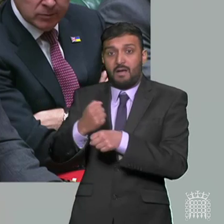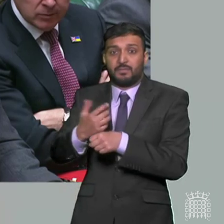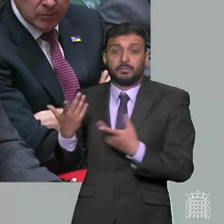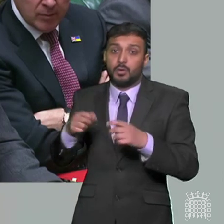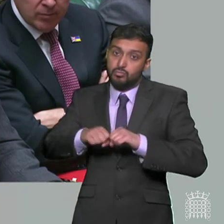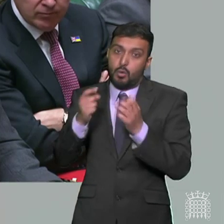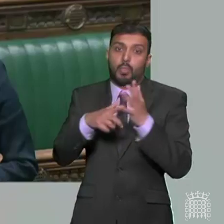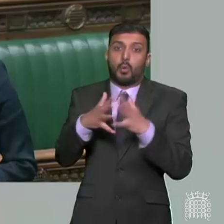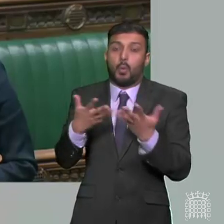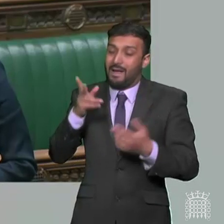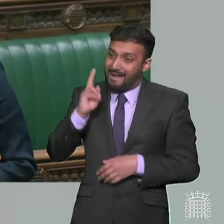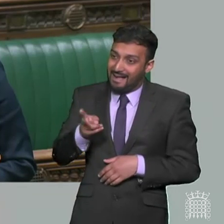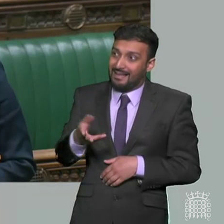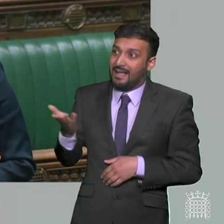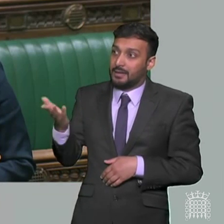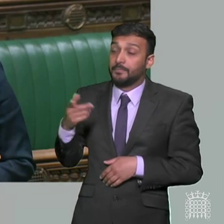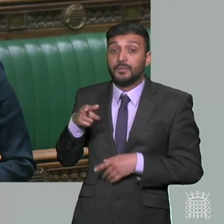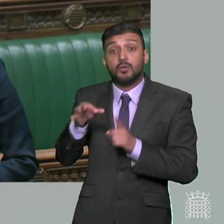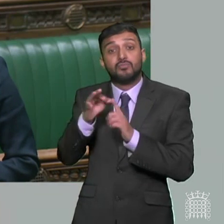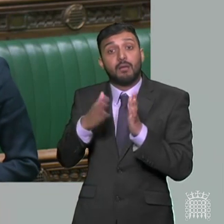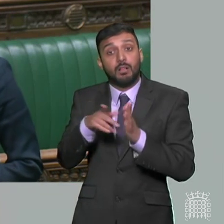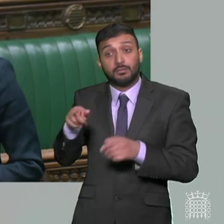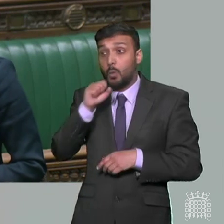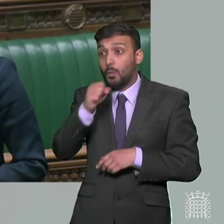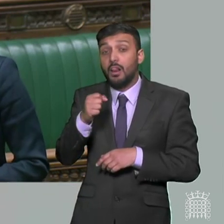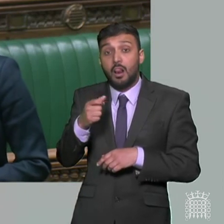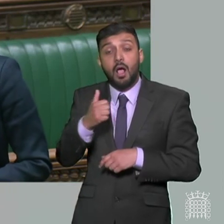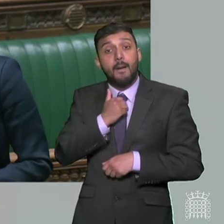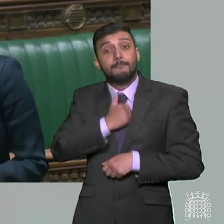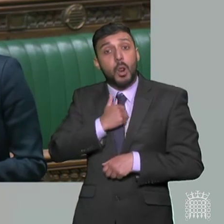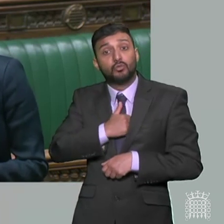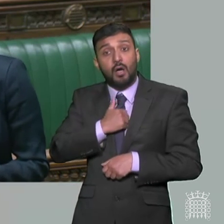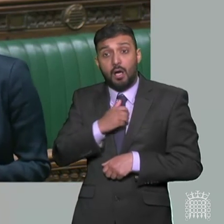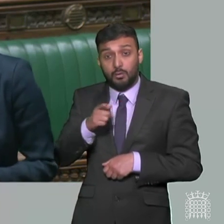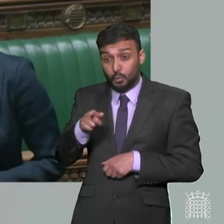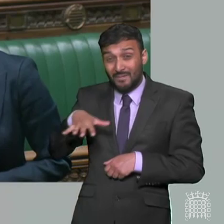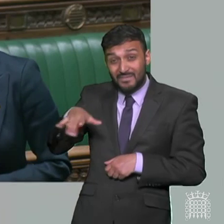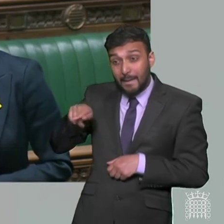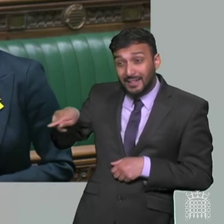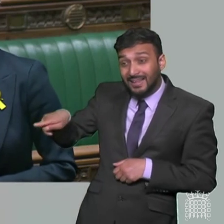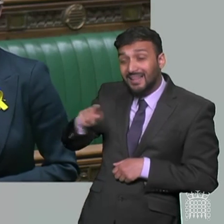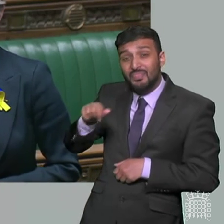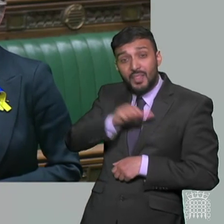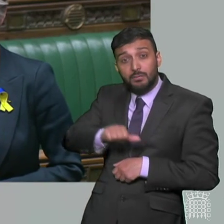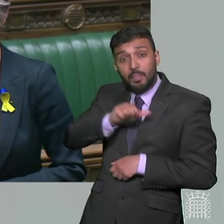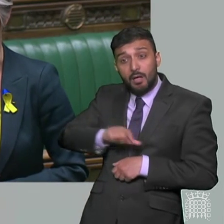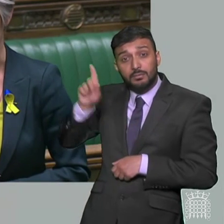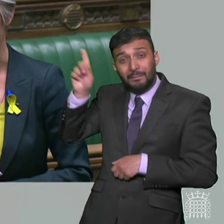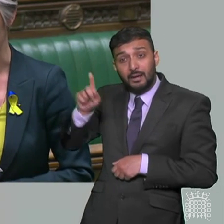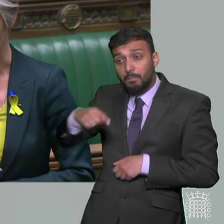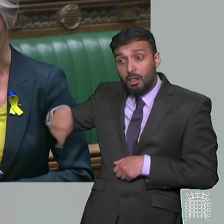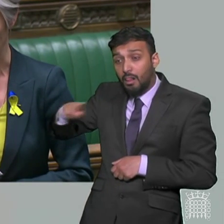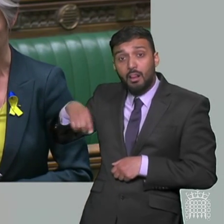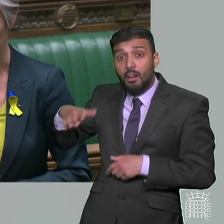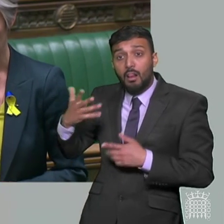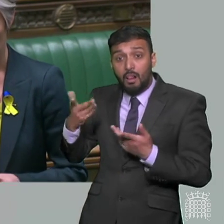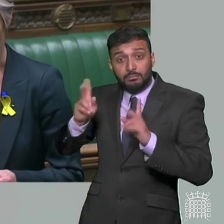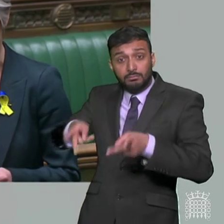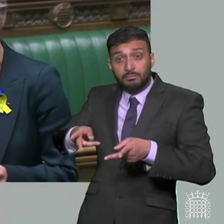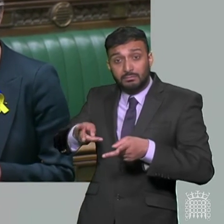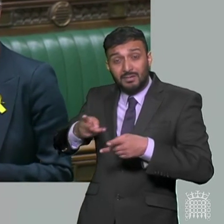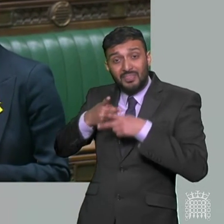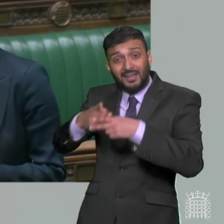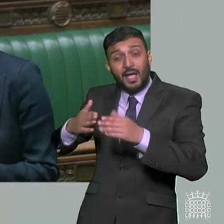Will the Prime Minister apologise to the families of the thousands and thousands of people who died in care homes in the first half of 2020?